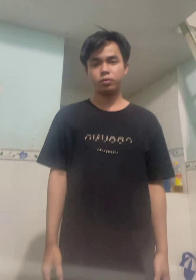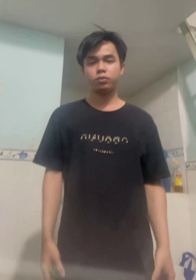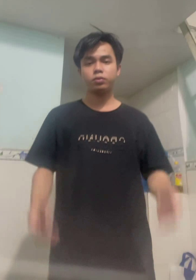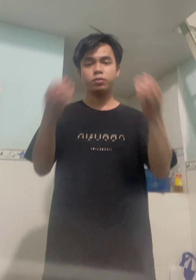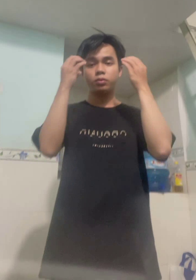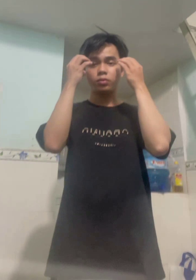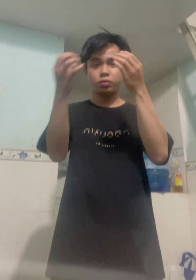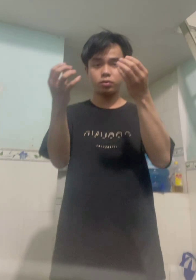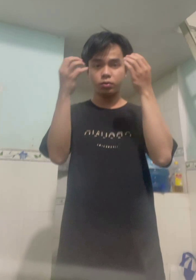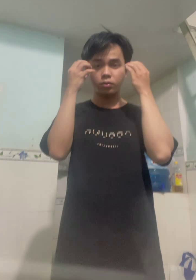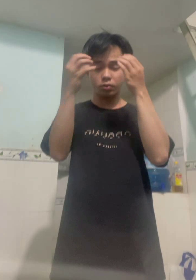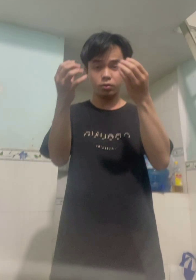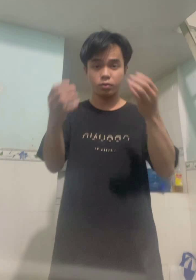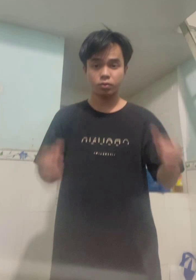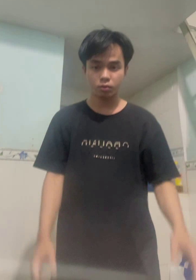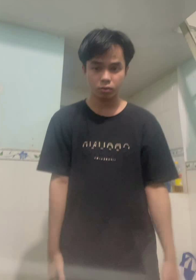ngac nhien